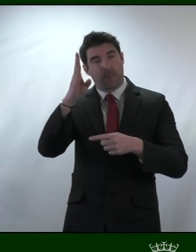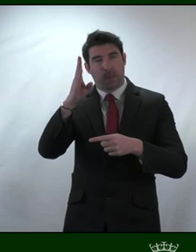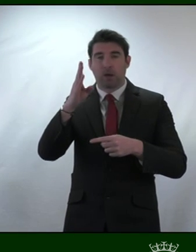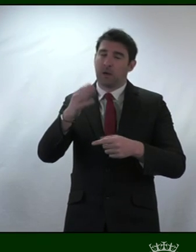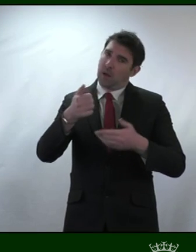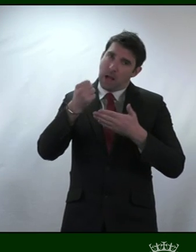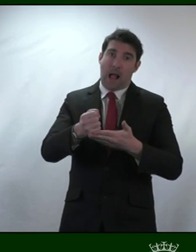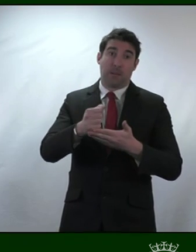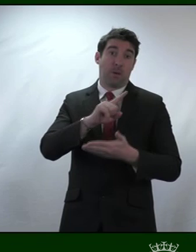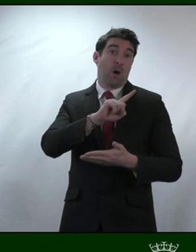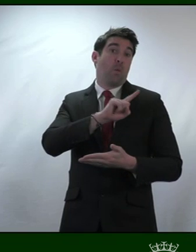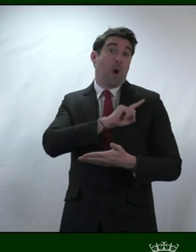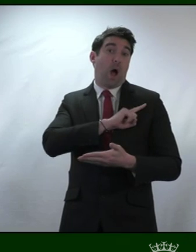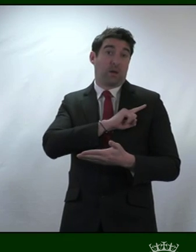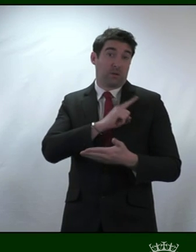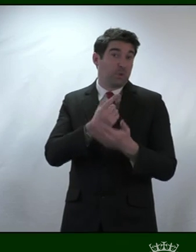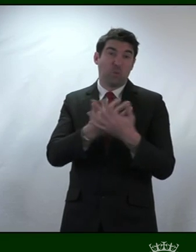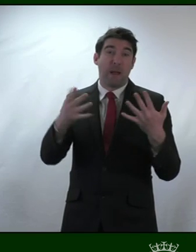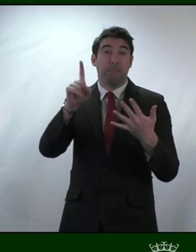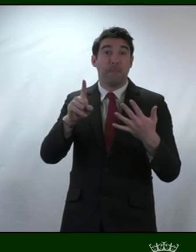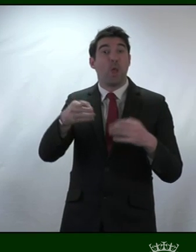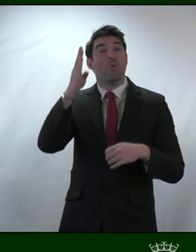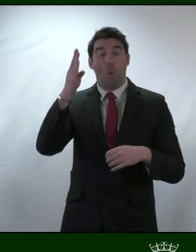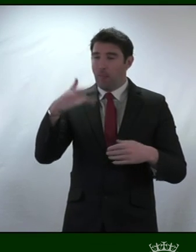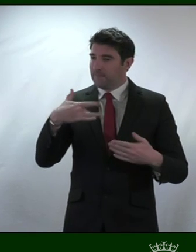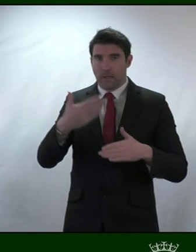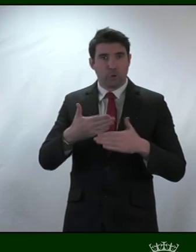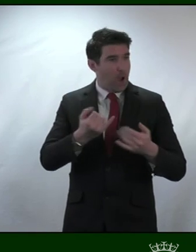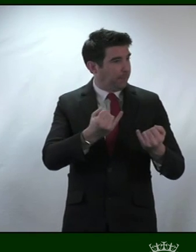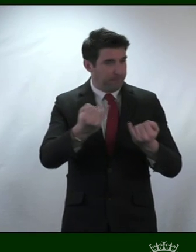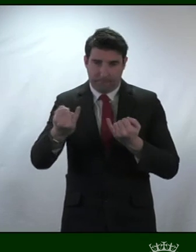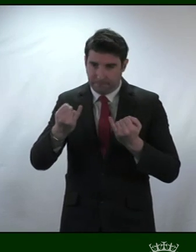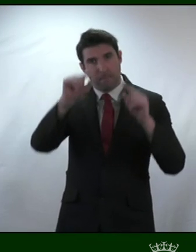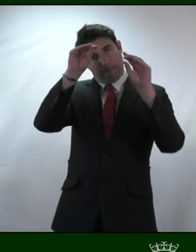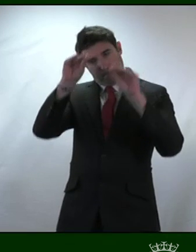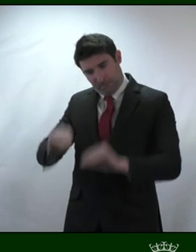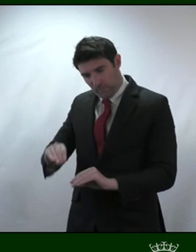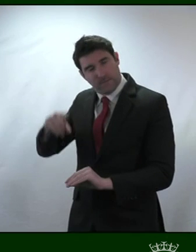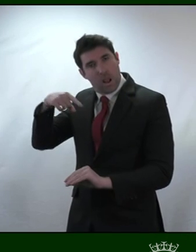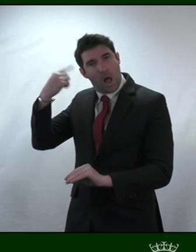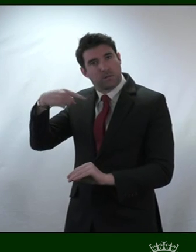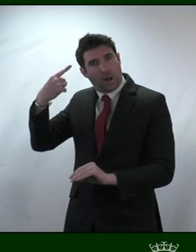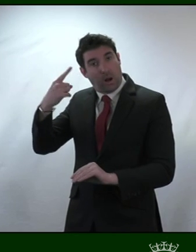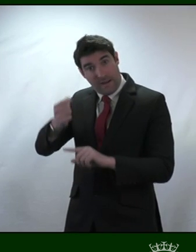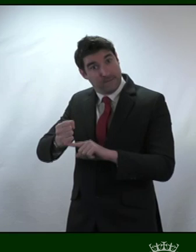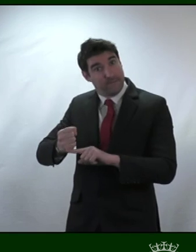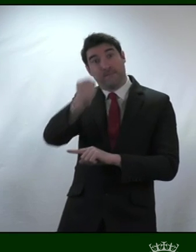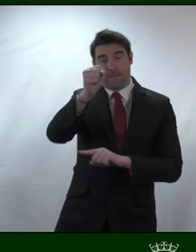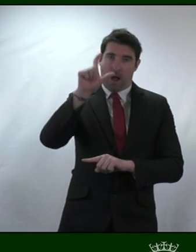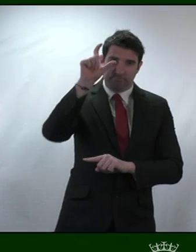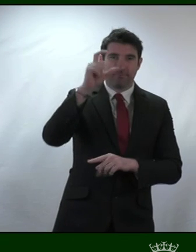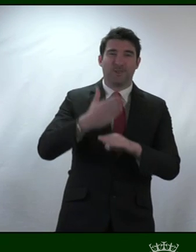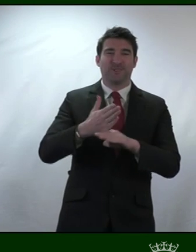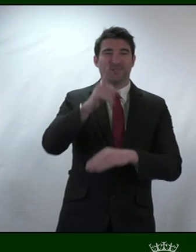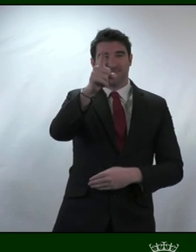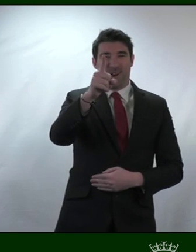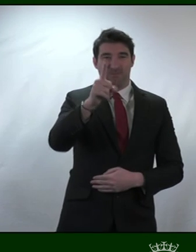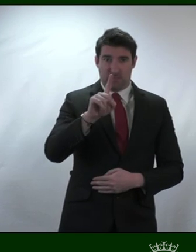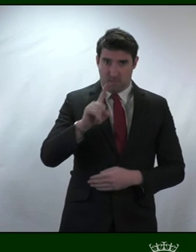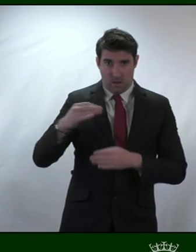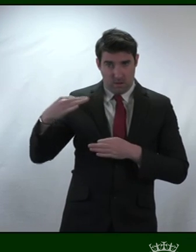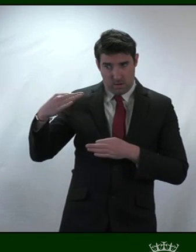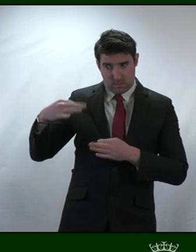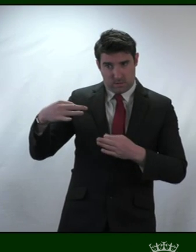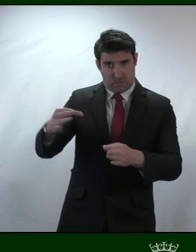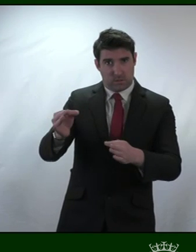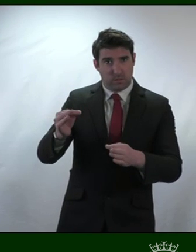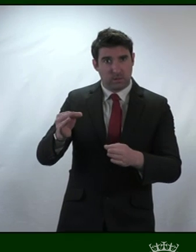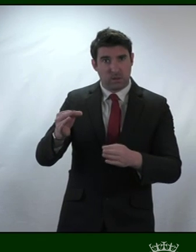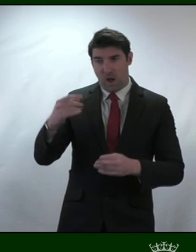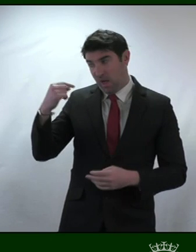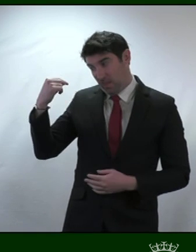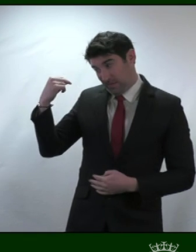In February, the Prime Minister promised that it would be built in full. Yesterday’s National Infrastructure Commission review reduces the eastern leg to a small line between Birmingham and the disliked station at East Midlands Parkway.